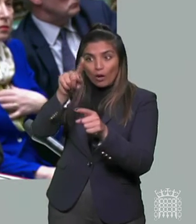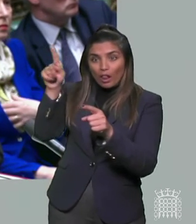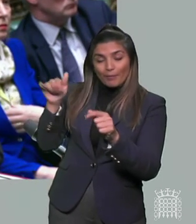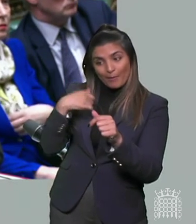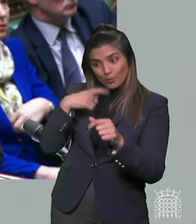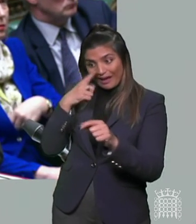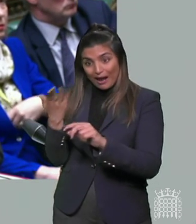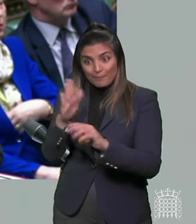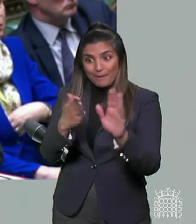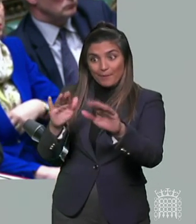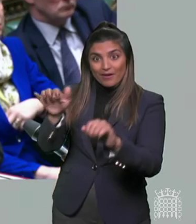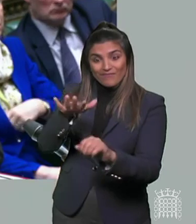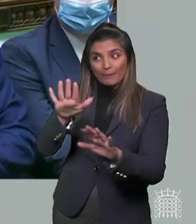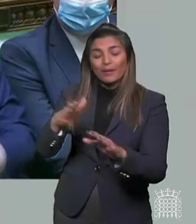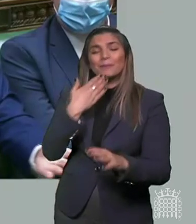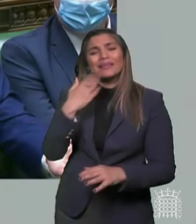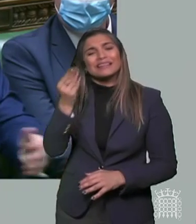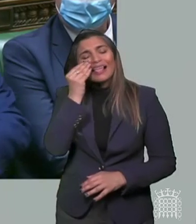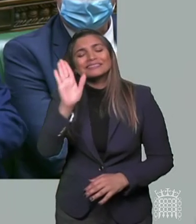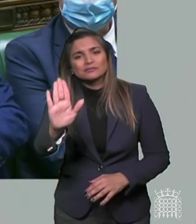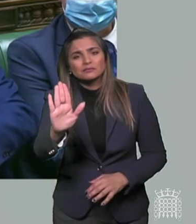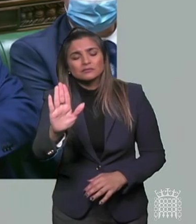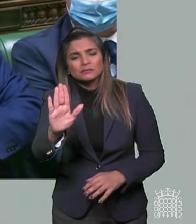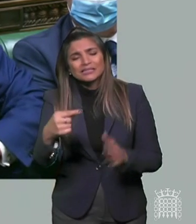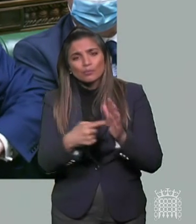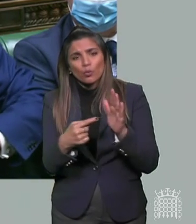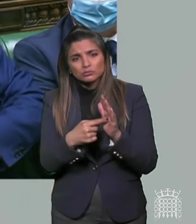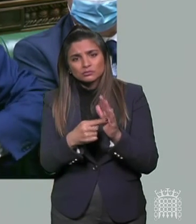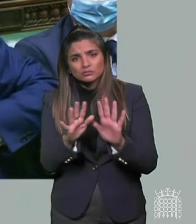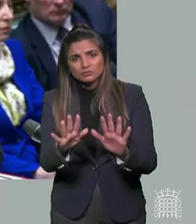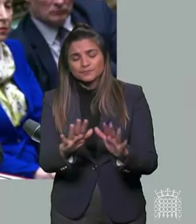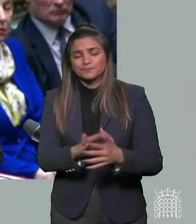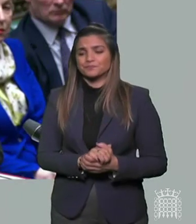We also know— Could he just listen for a second, because this is important?